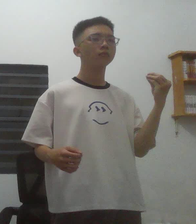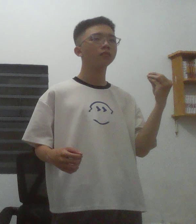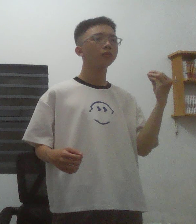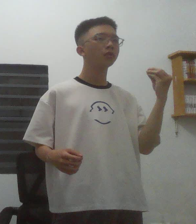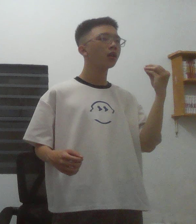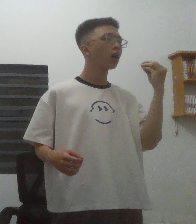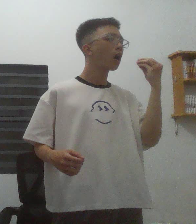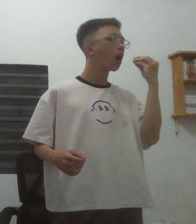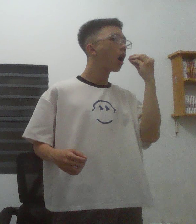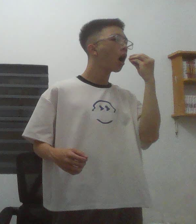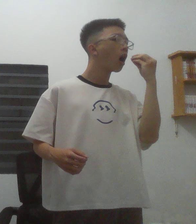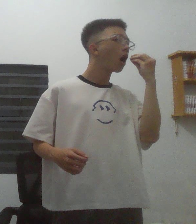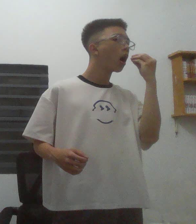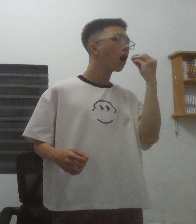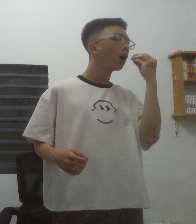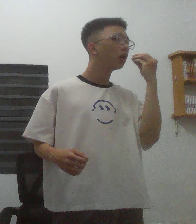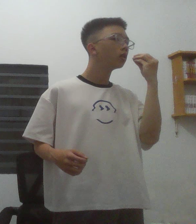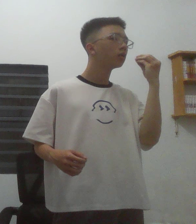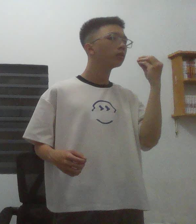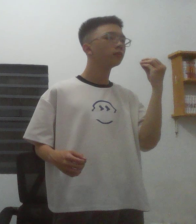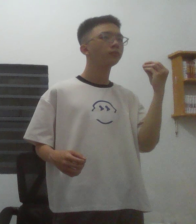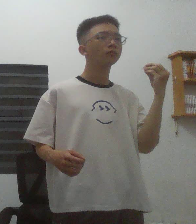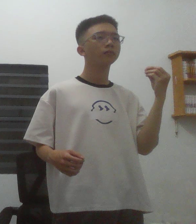an